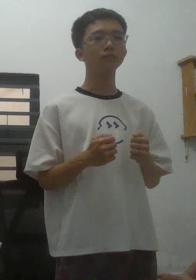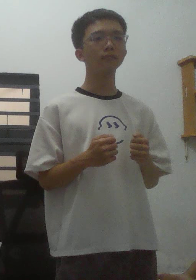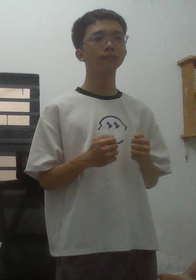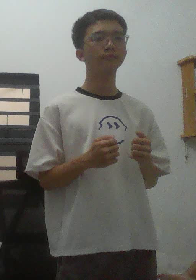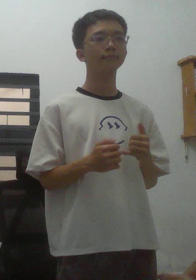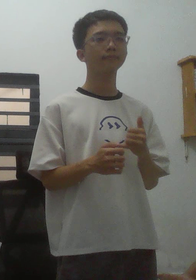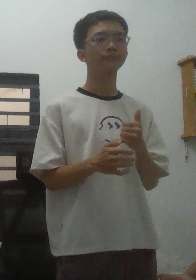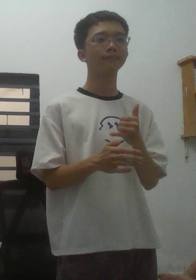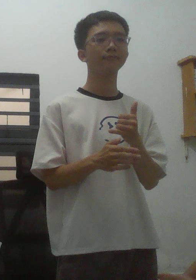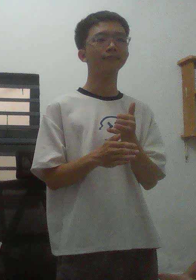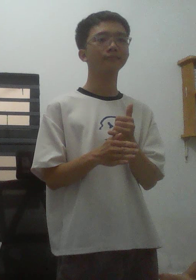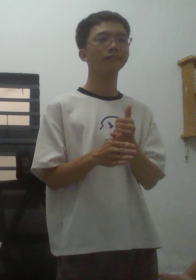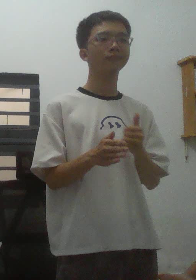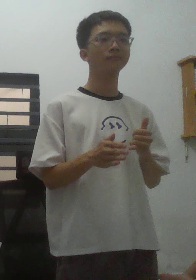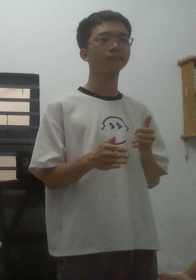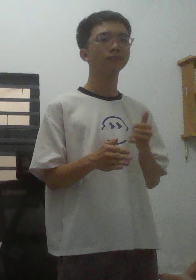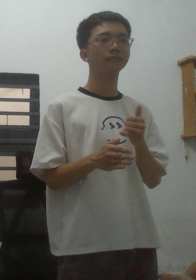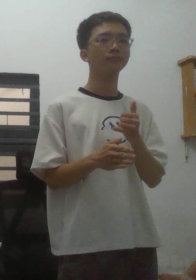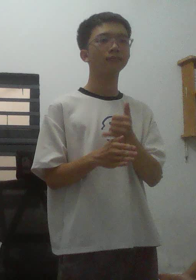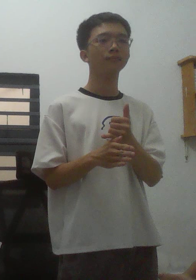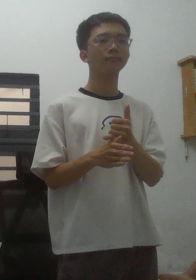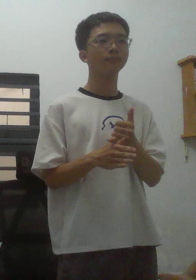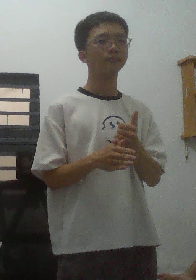cuoi thang